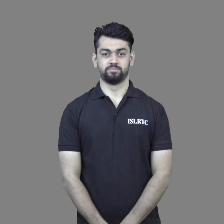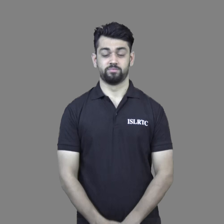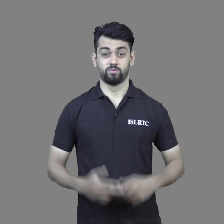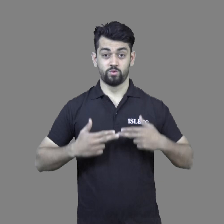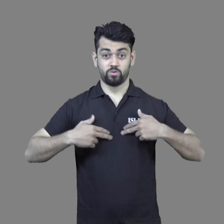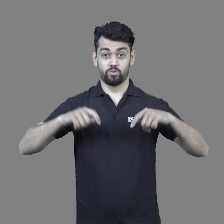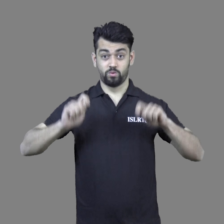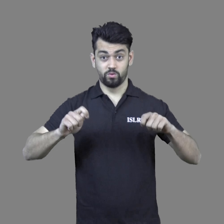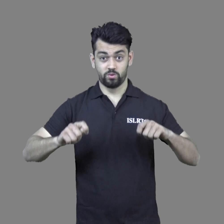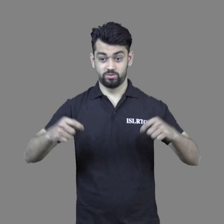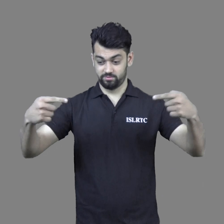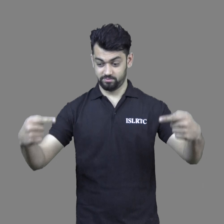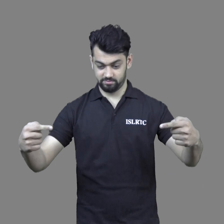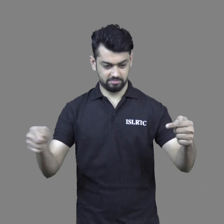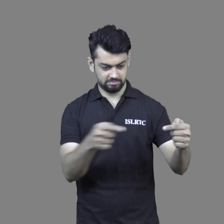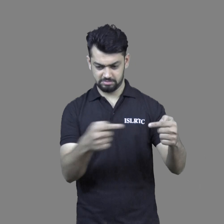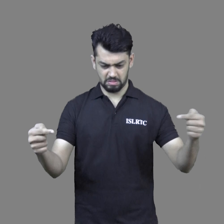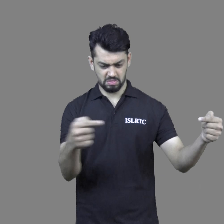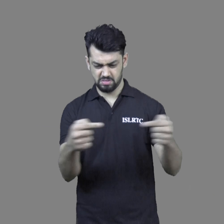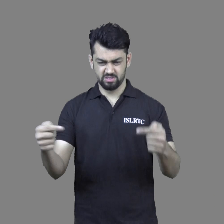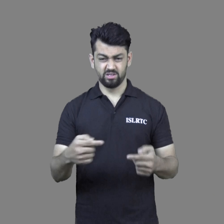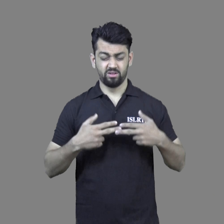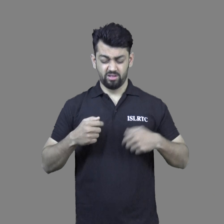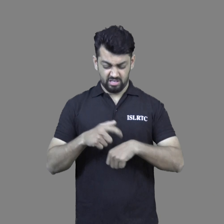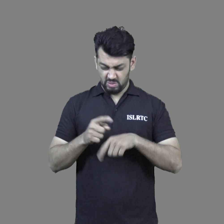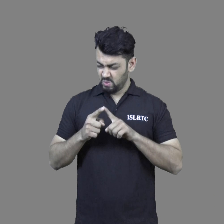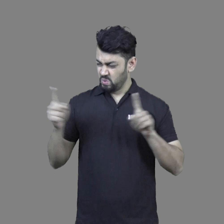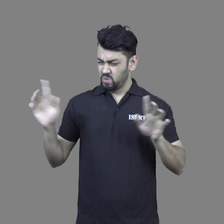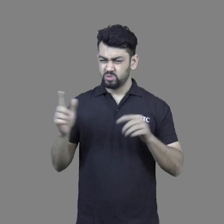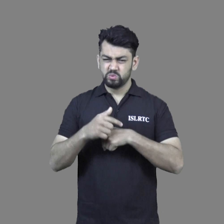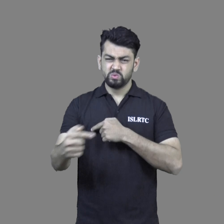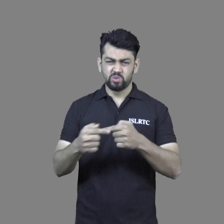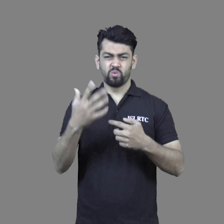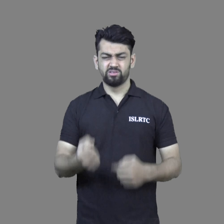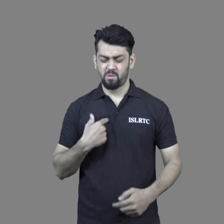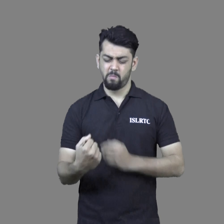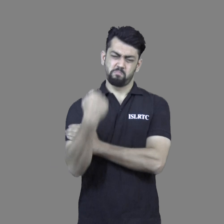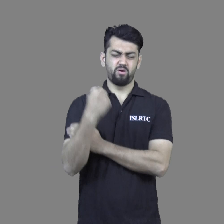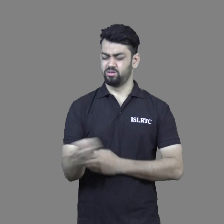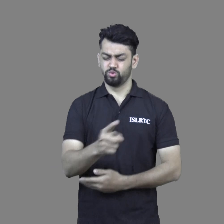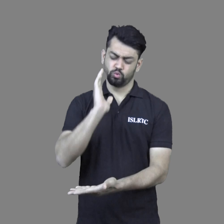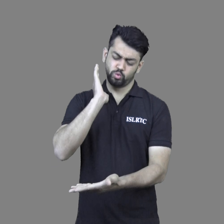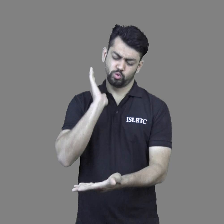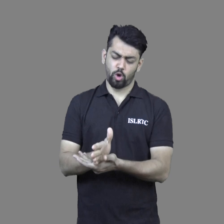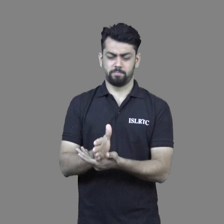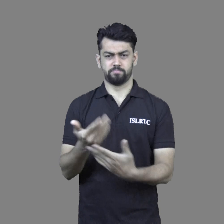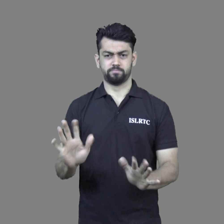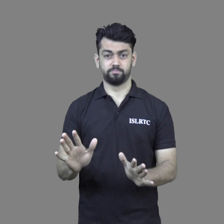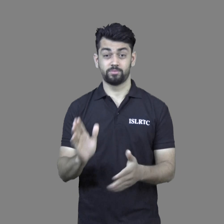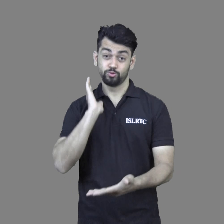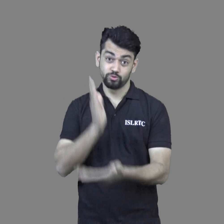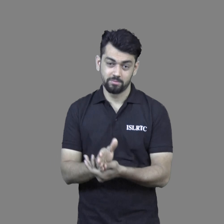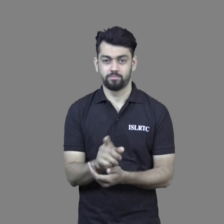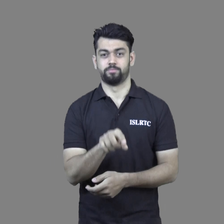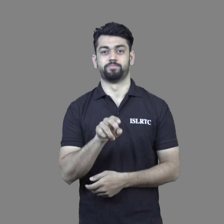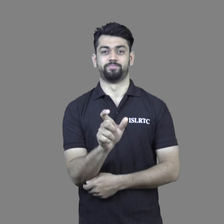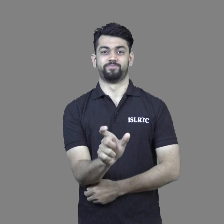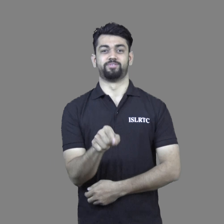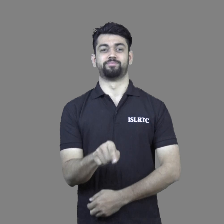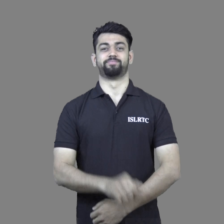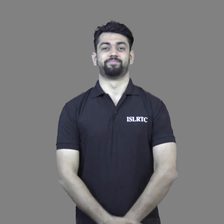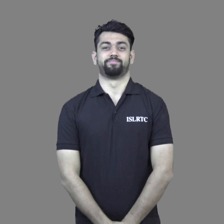Abrogate